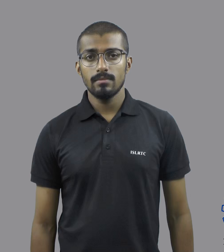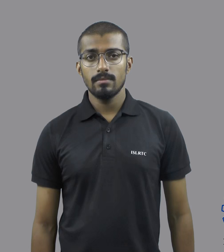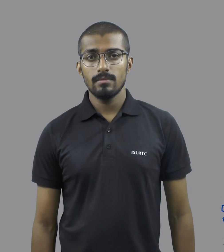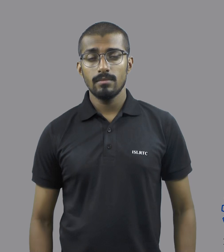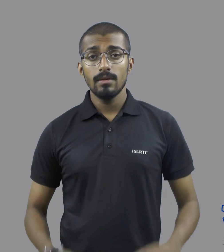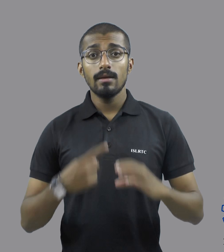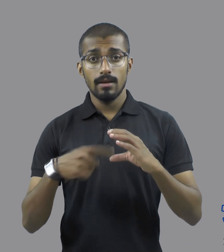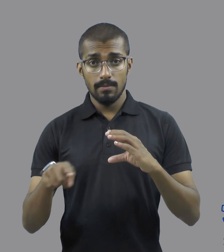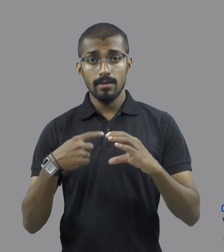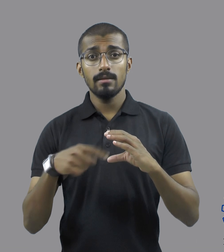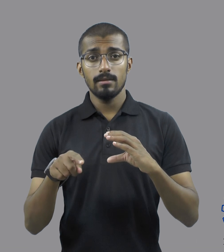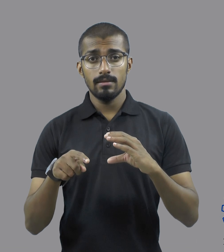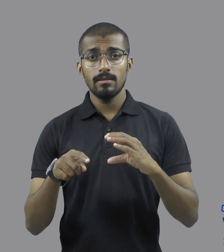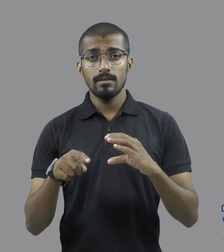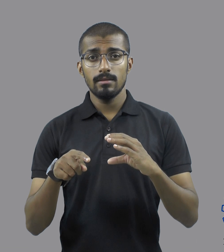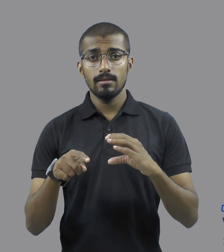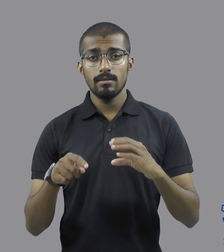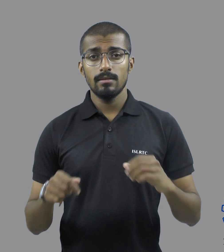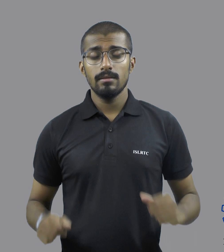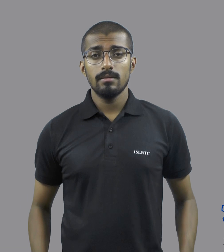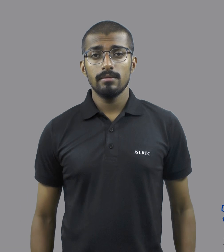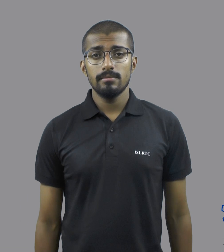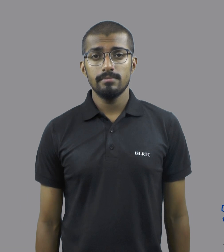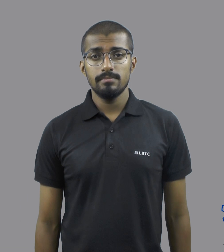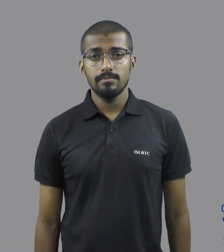Email